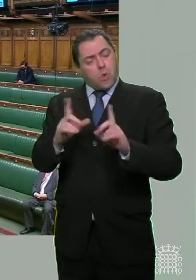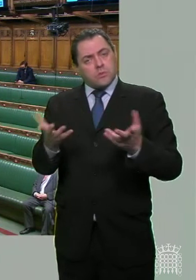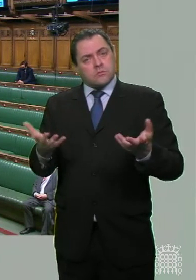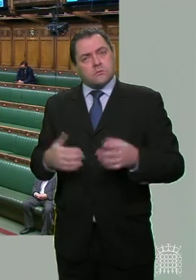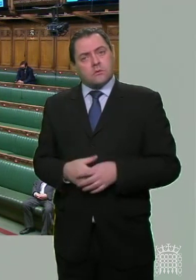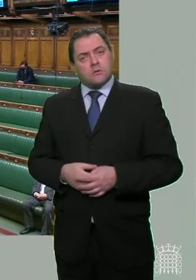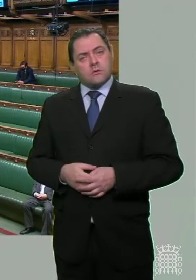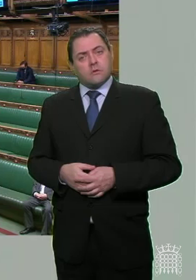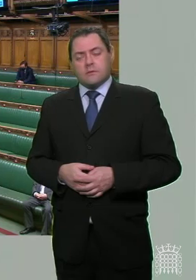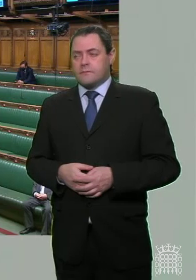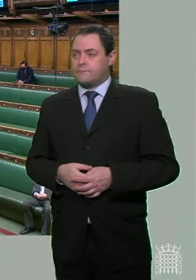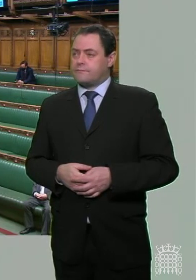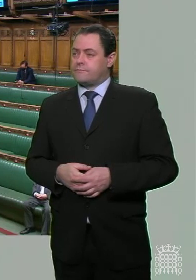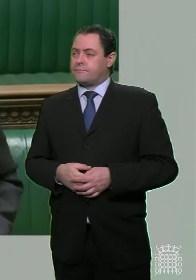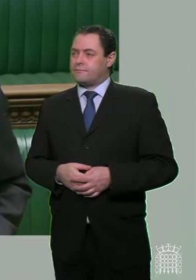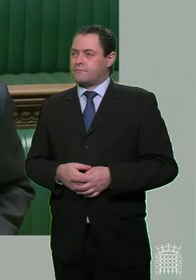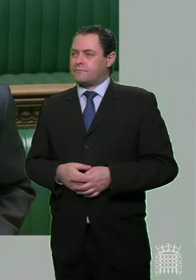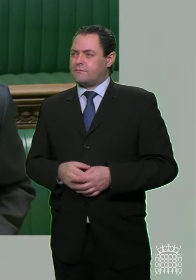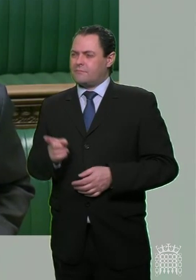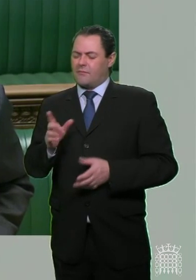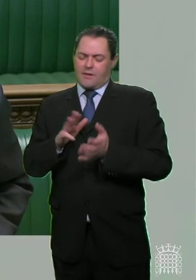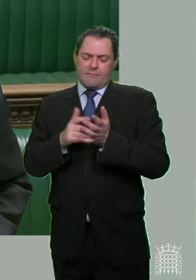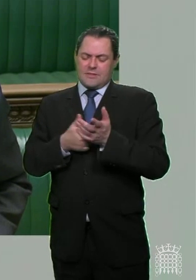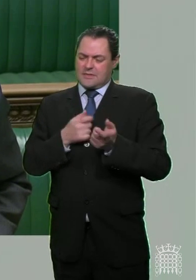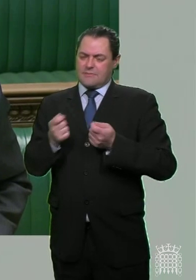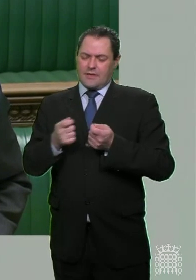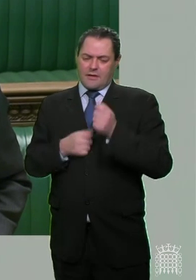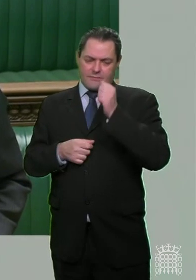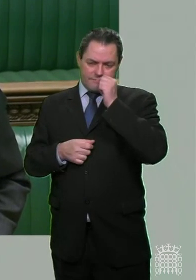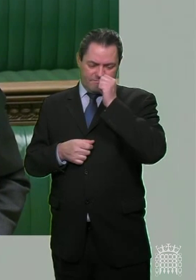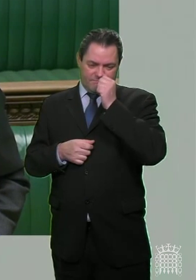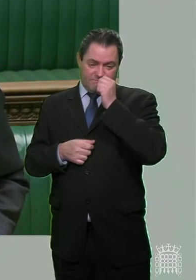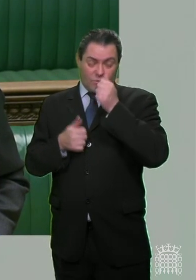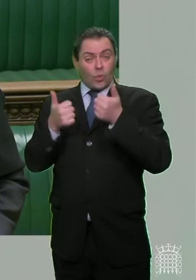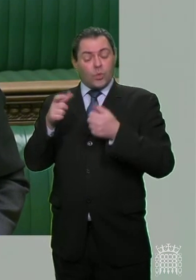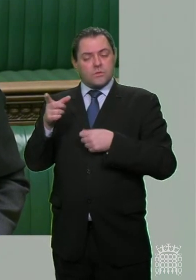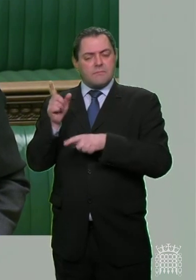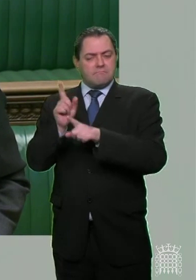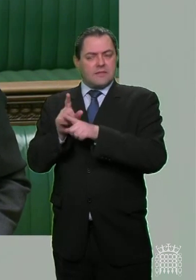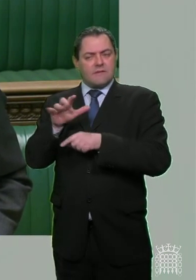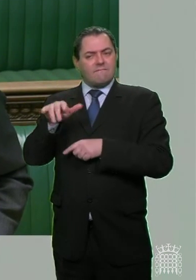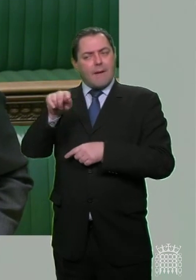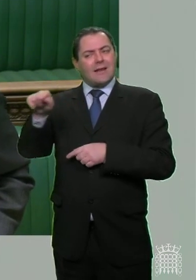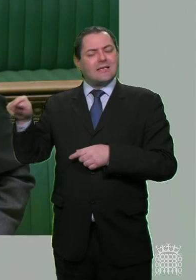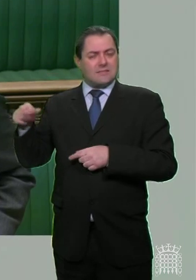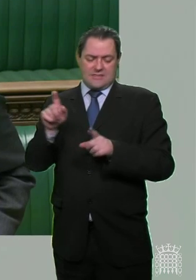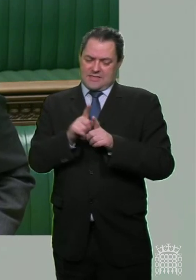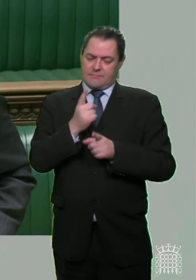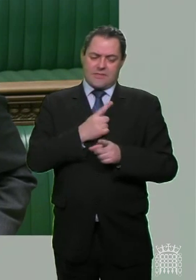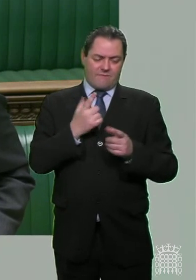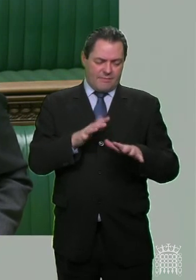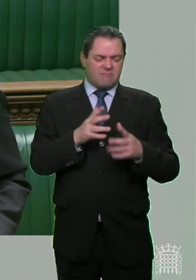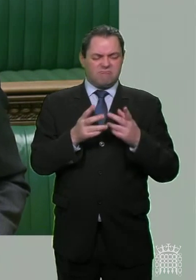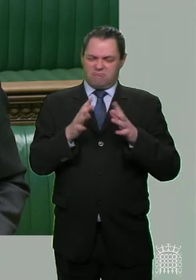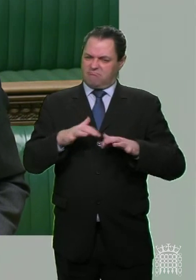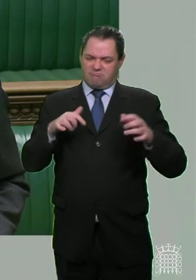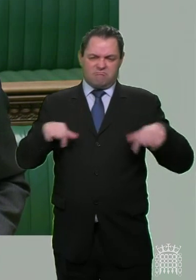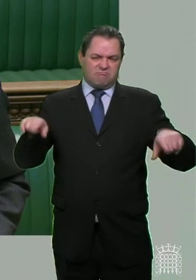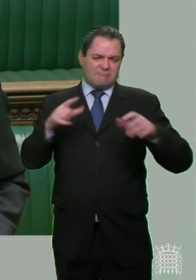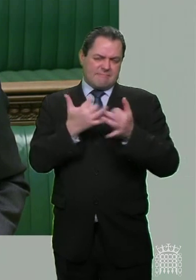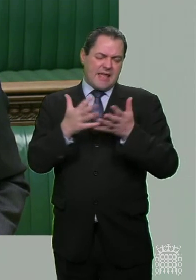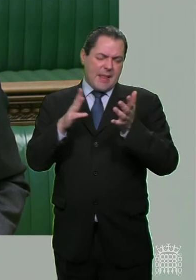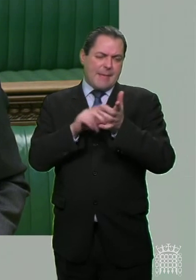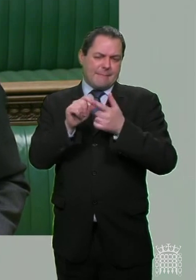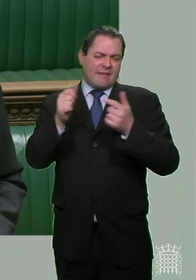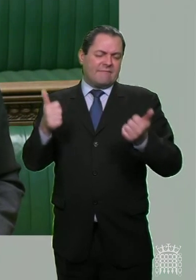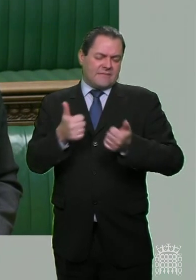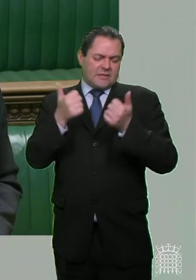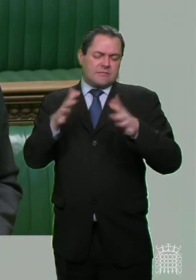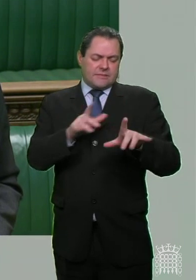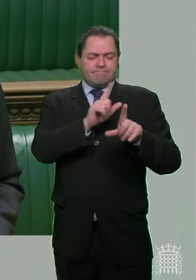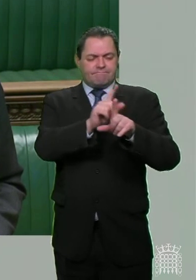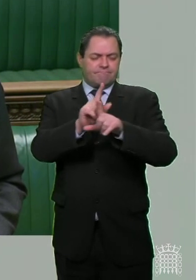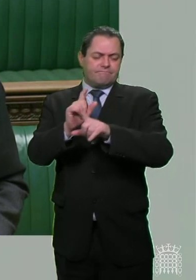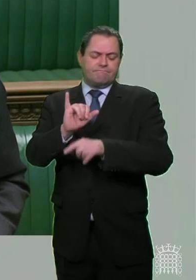I am grateful to the right honourable and learned Gentleman for meeting the families of the bereaved, as I have done and I know Members of the House have done throughout the pandemic.